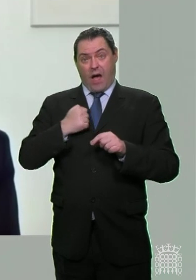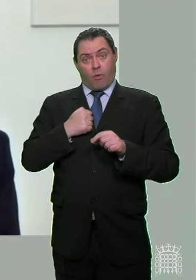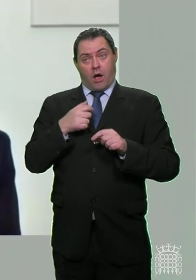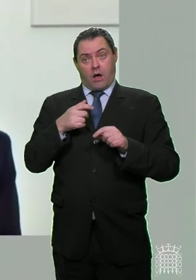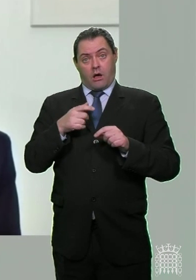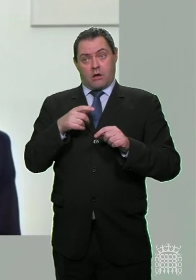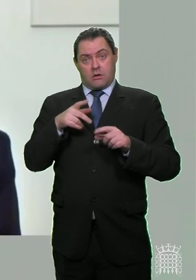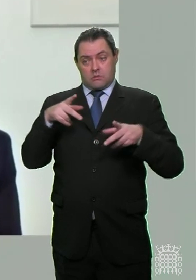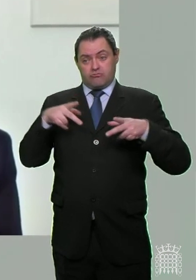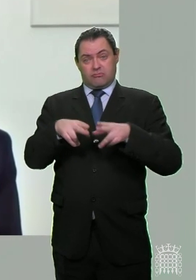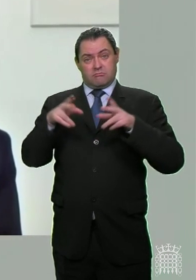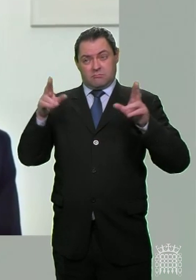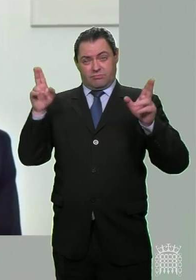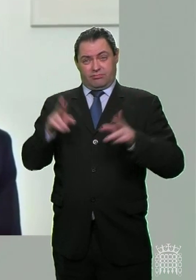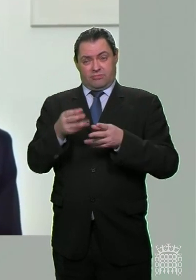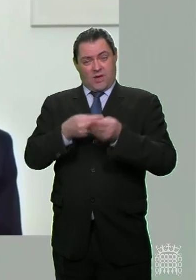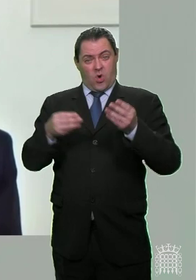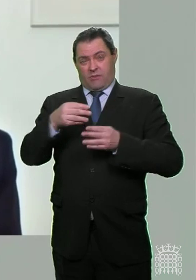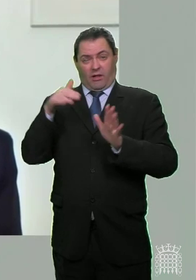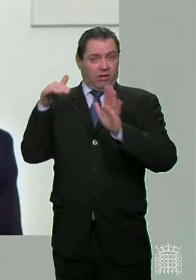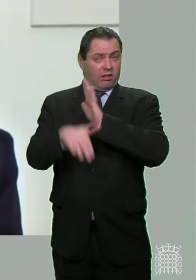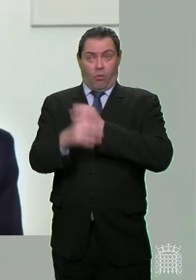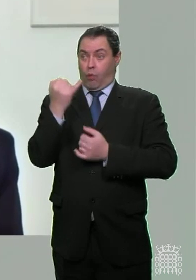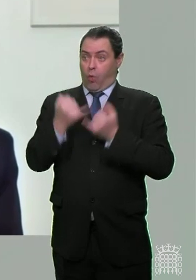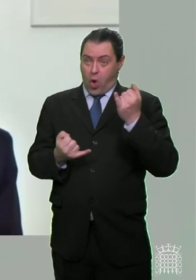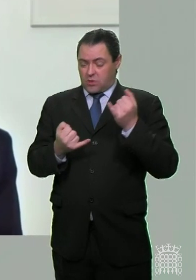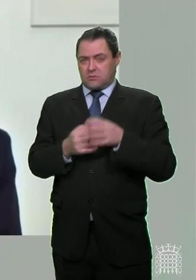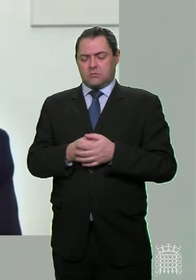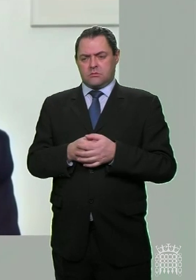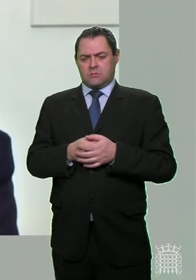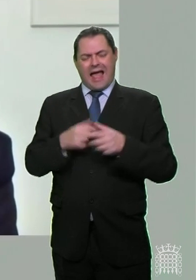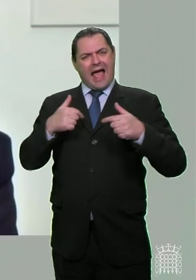Our schools are closed and our borders are open.